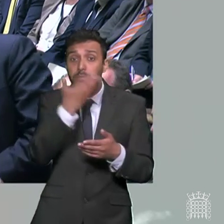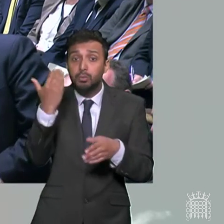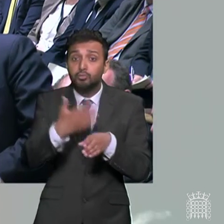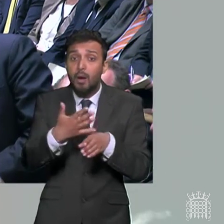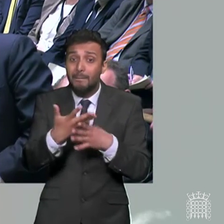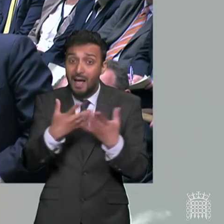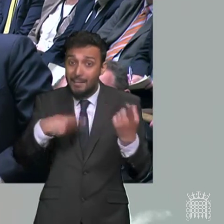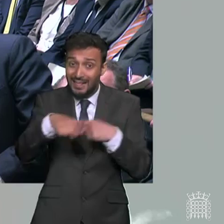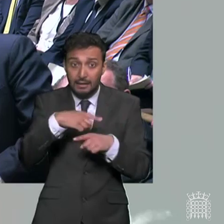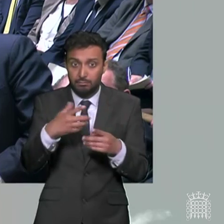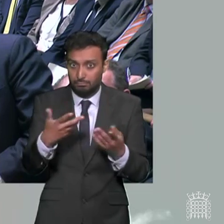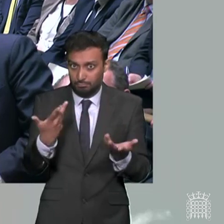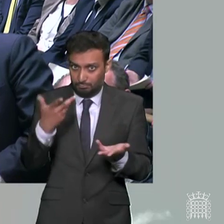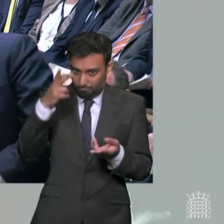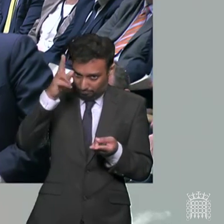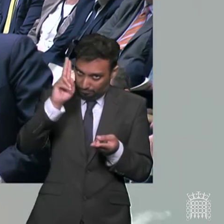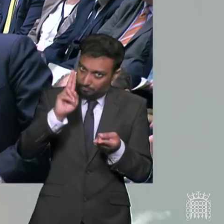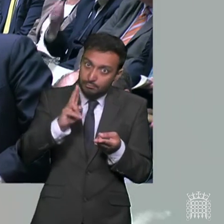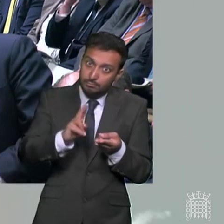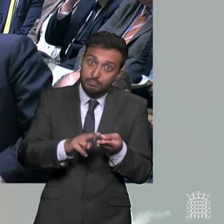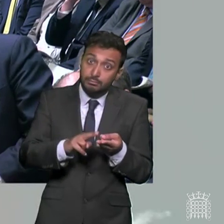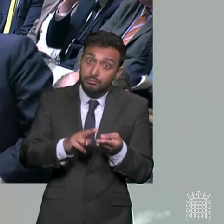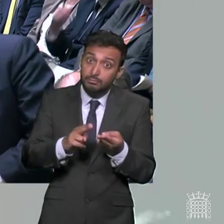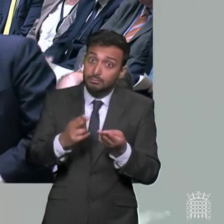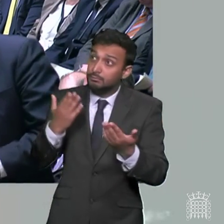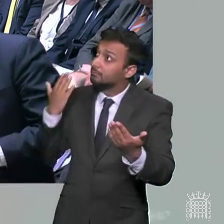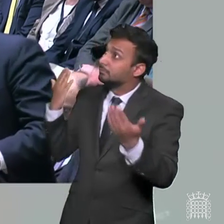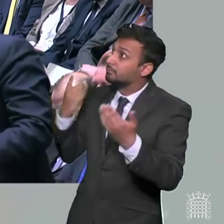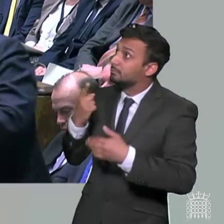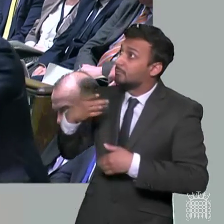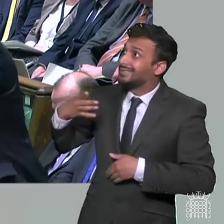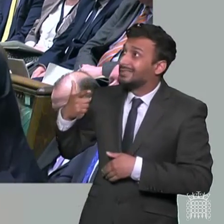We now have unemployment at the lowest level since 1974.